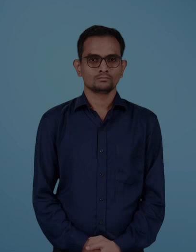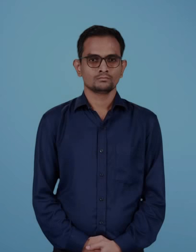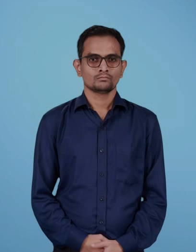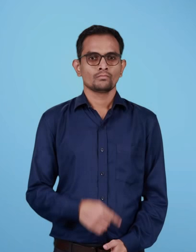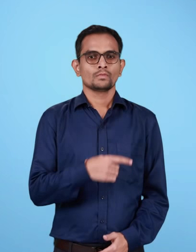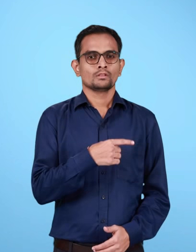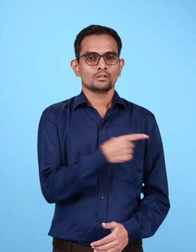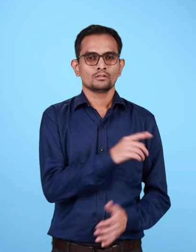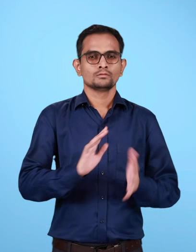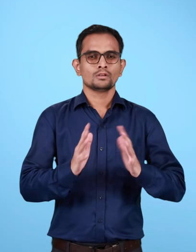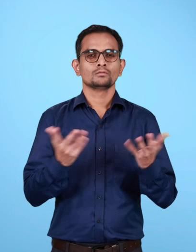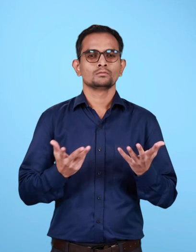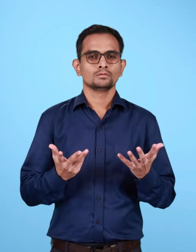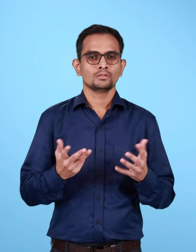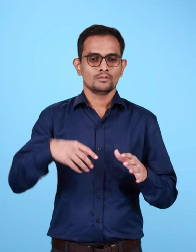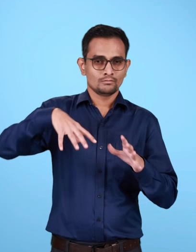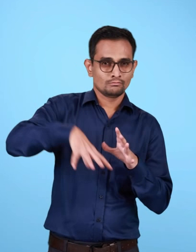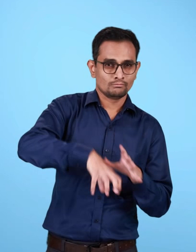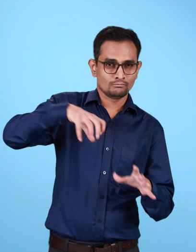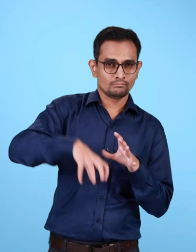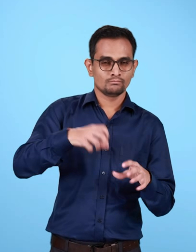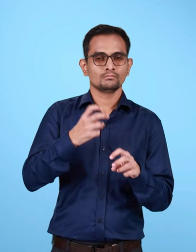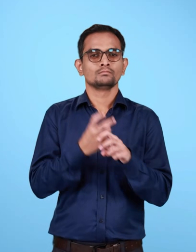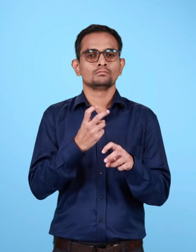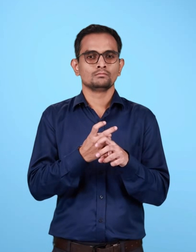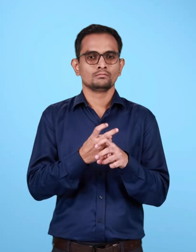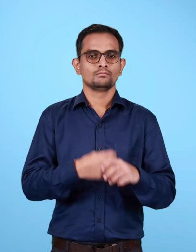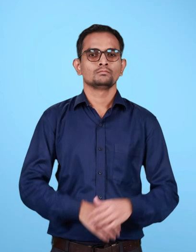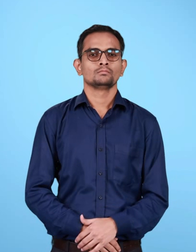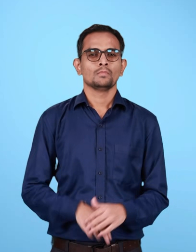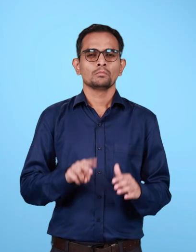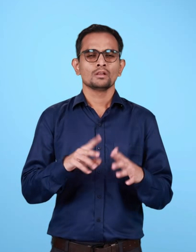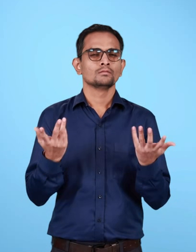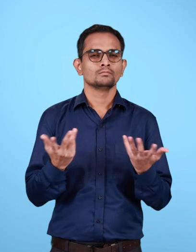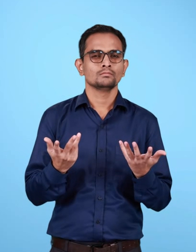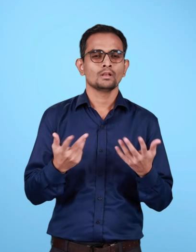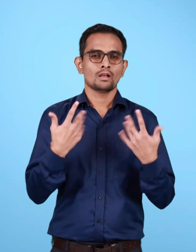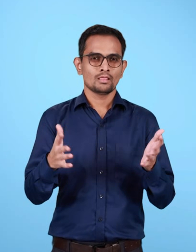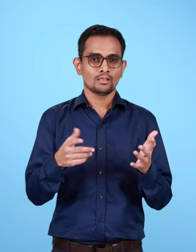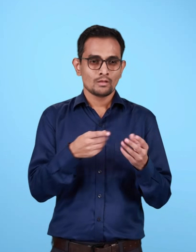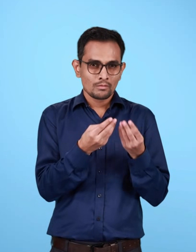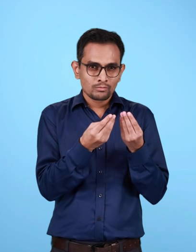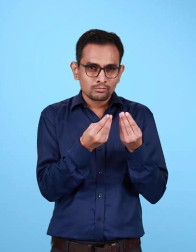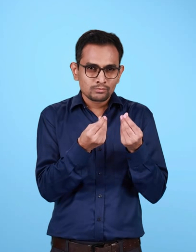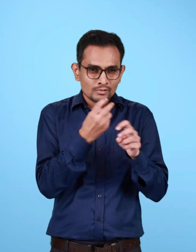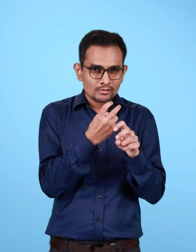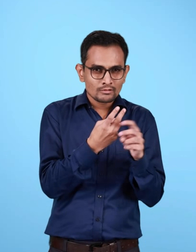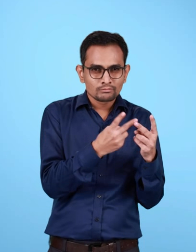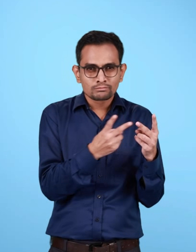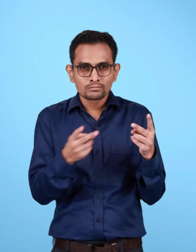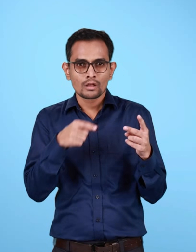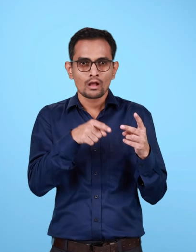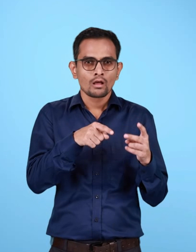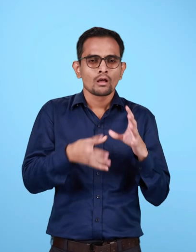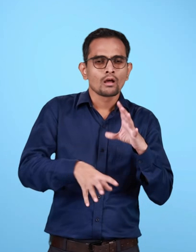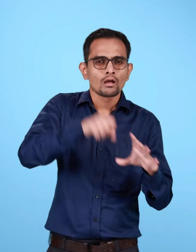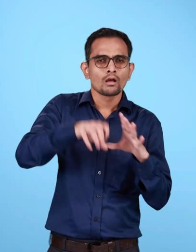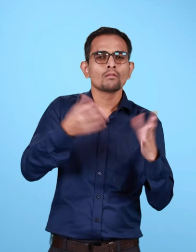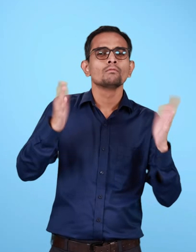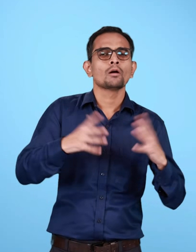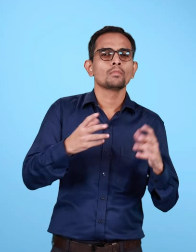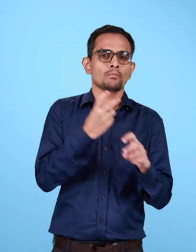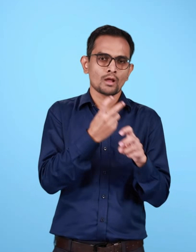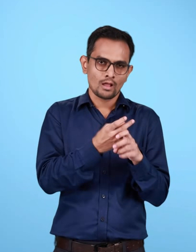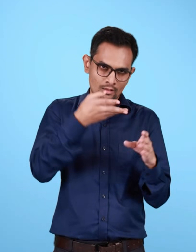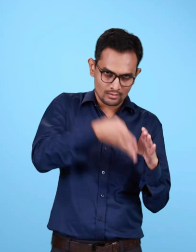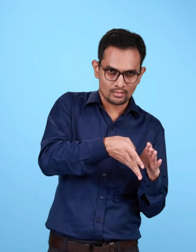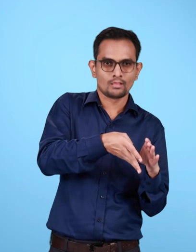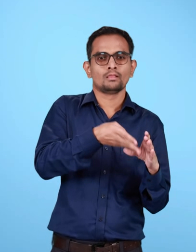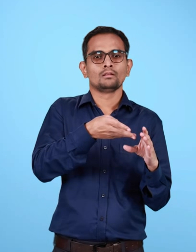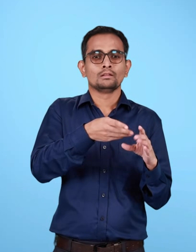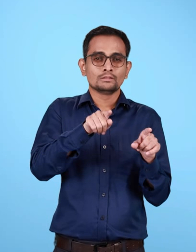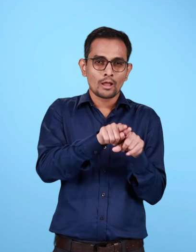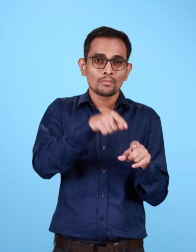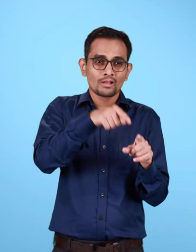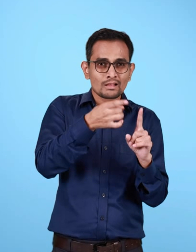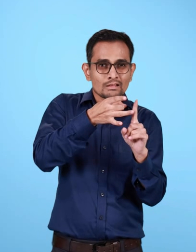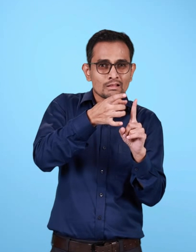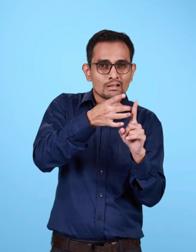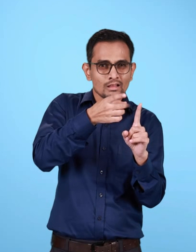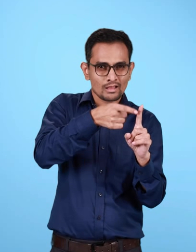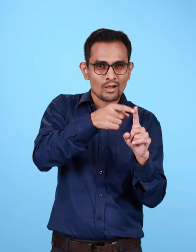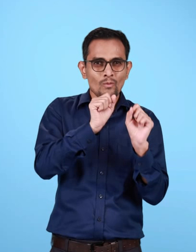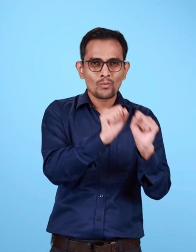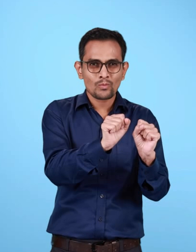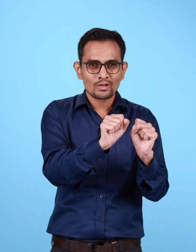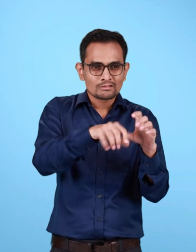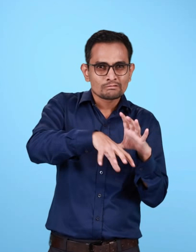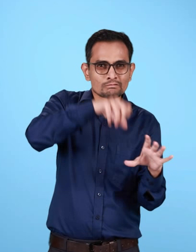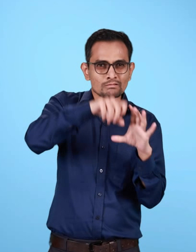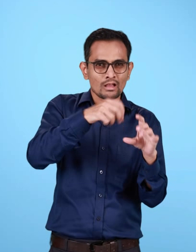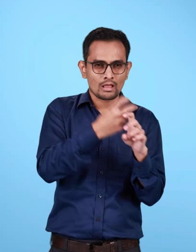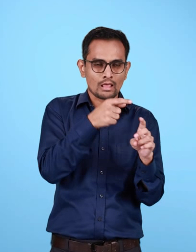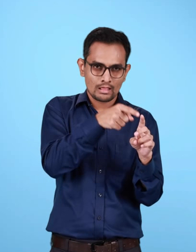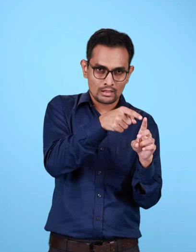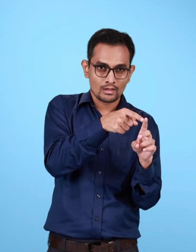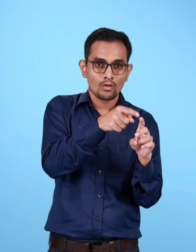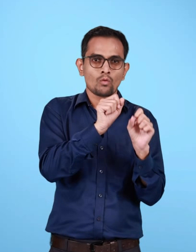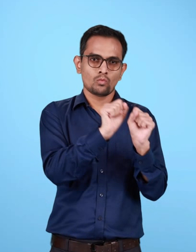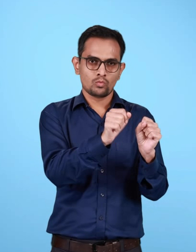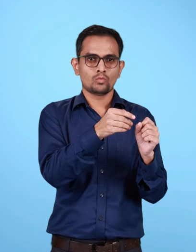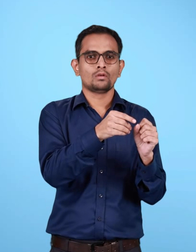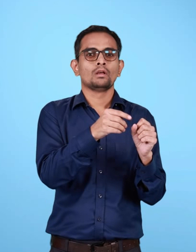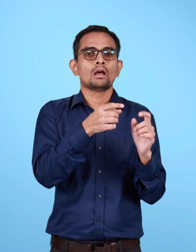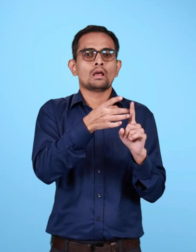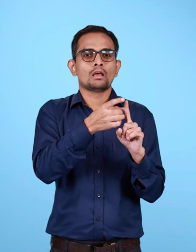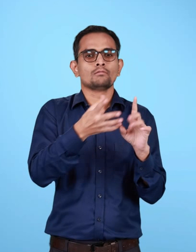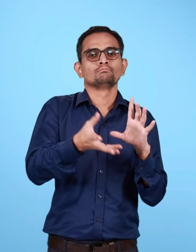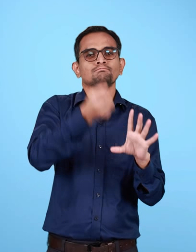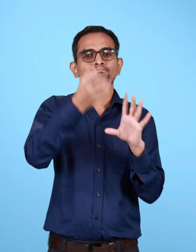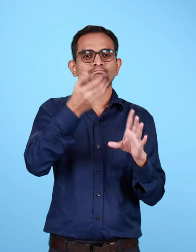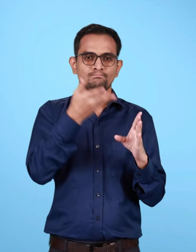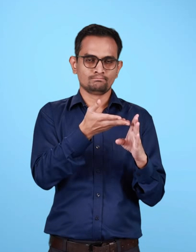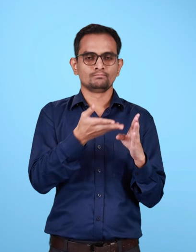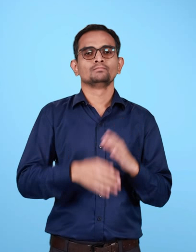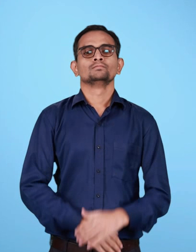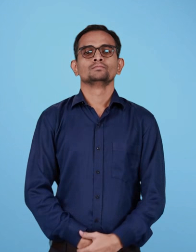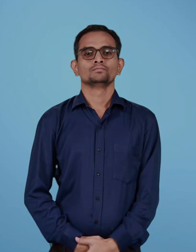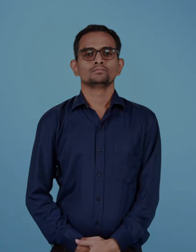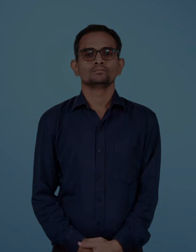This sign refers to ore. Rocks from which minerals are mined are known as ores. For example, iron ore is an ore from which iron is mined.